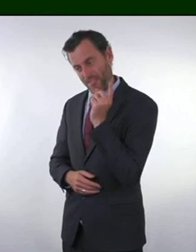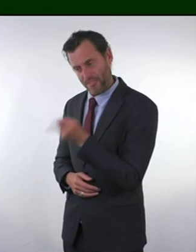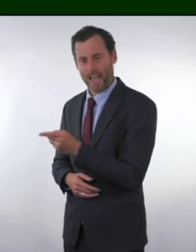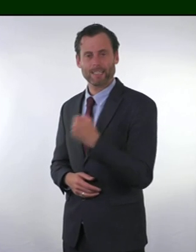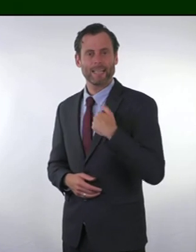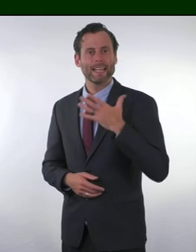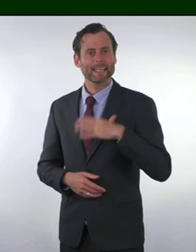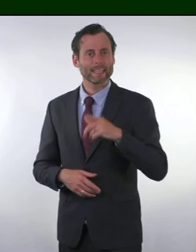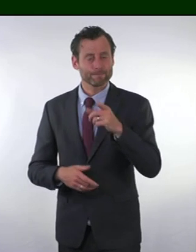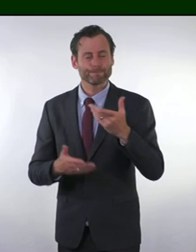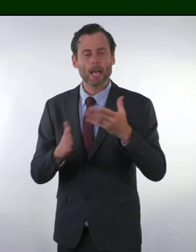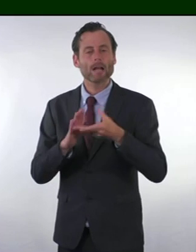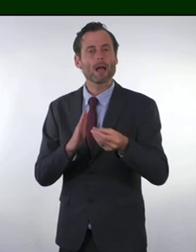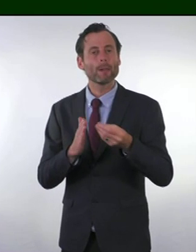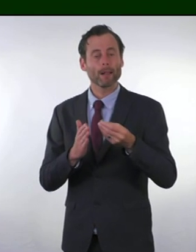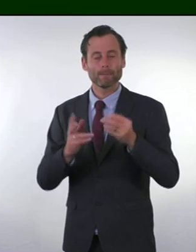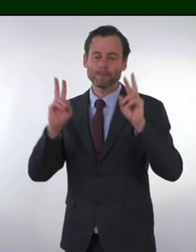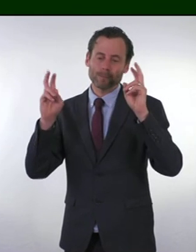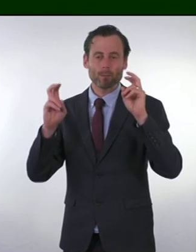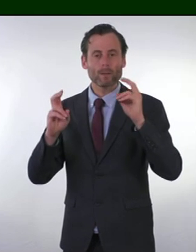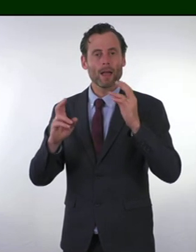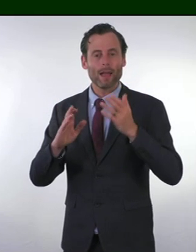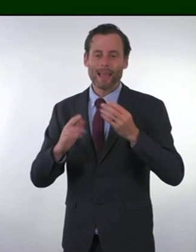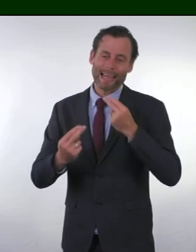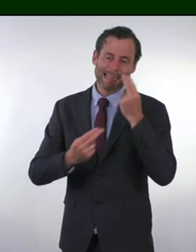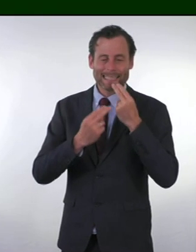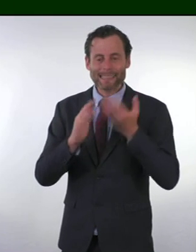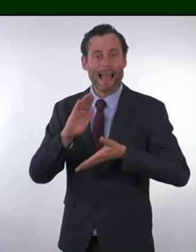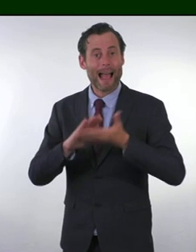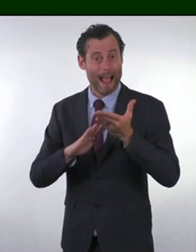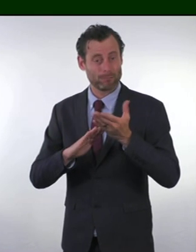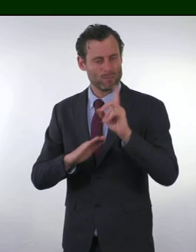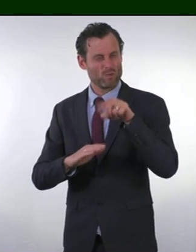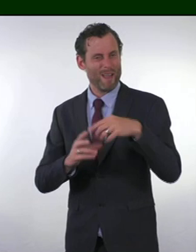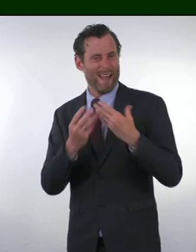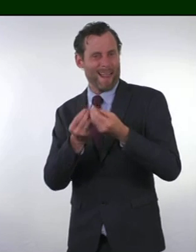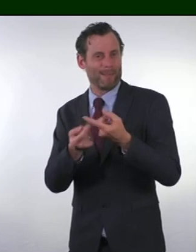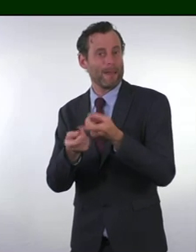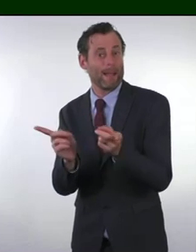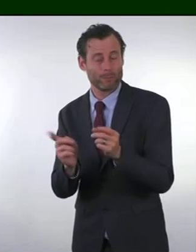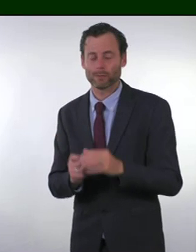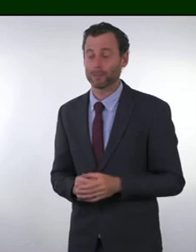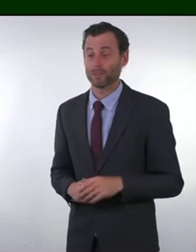With our new “eat out to help out” discount, we can all play our part in helping to support their businesses and to protect those jobs.